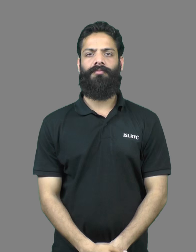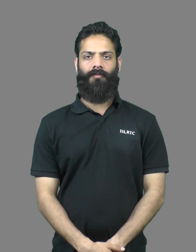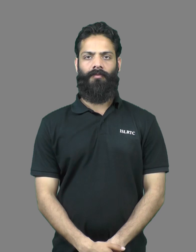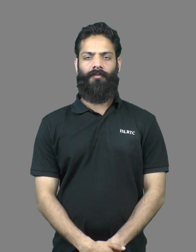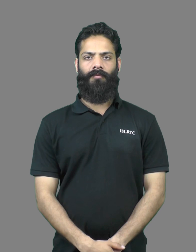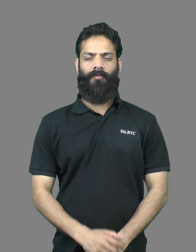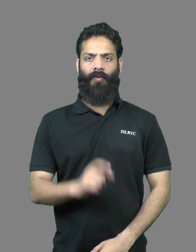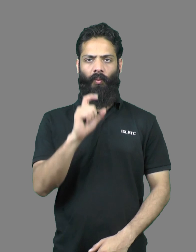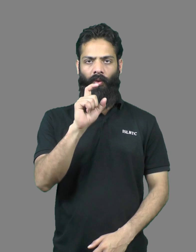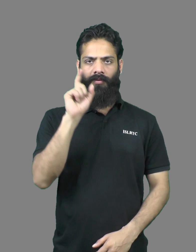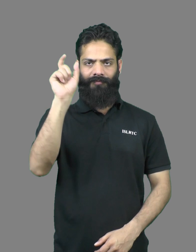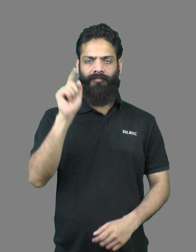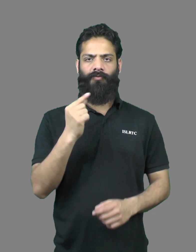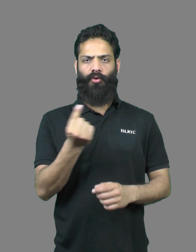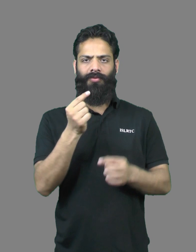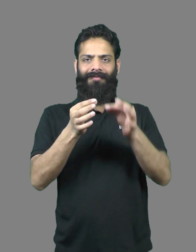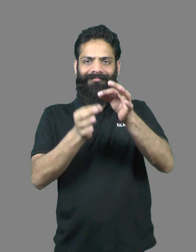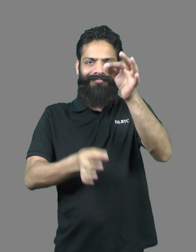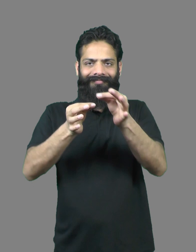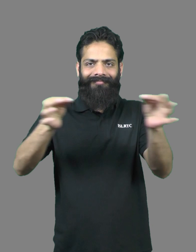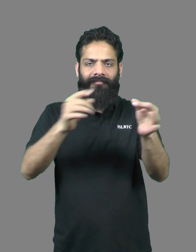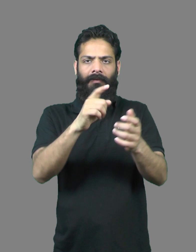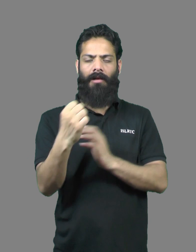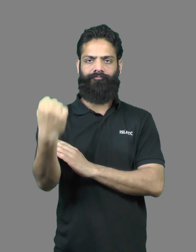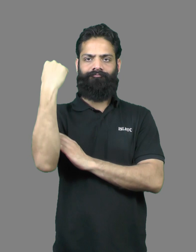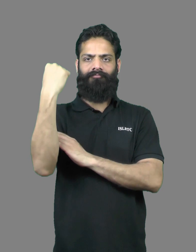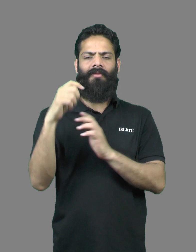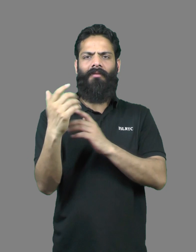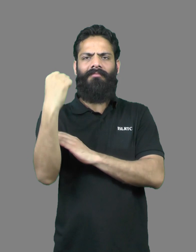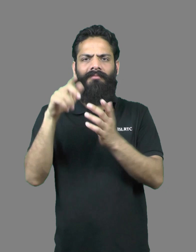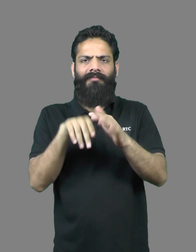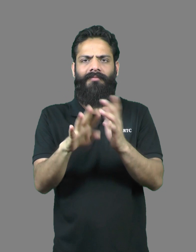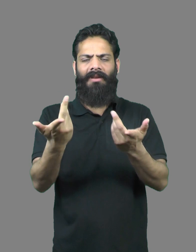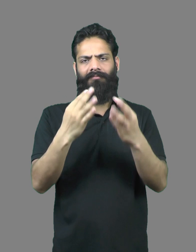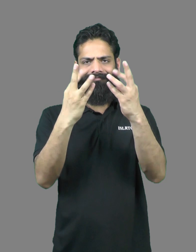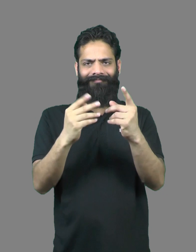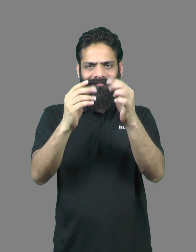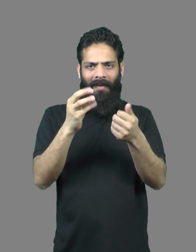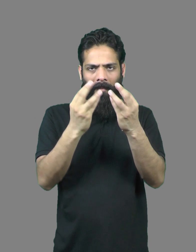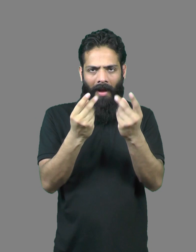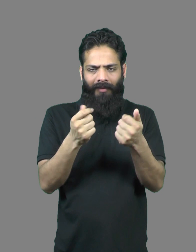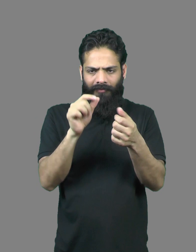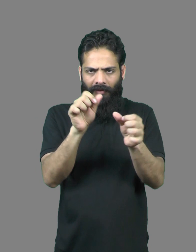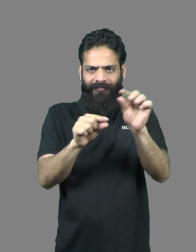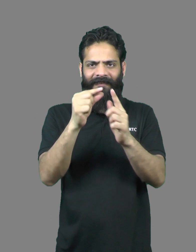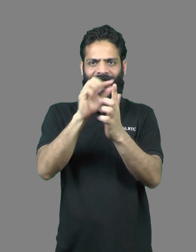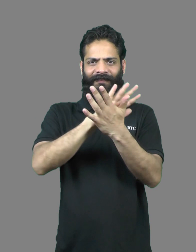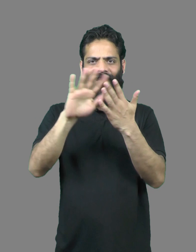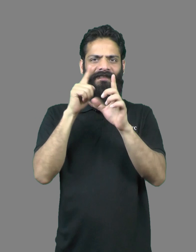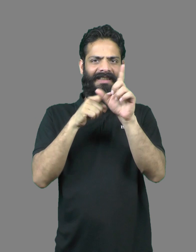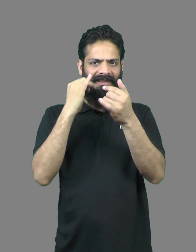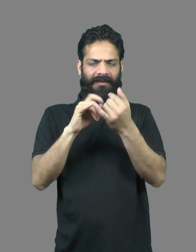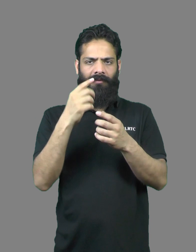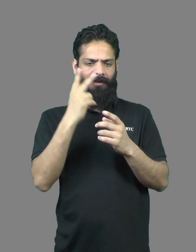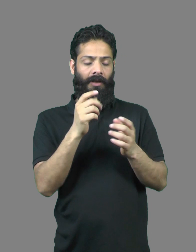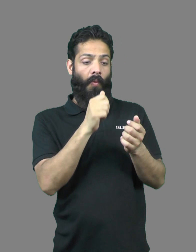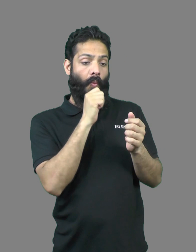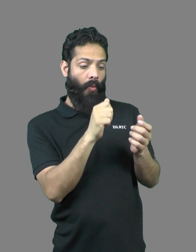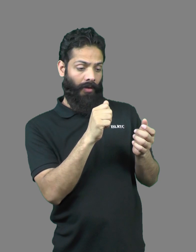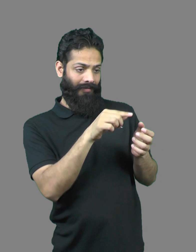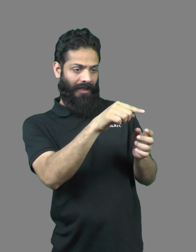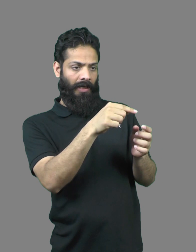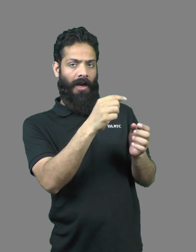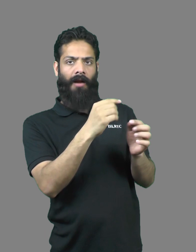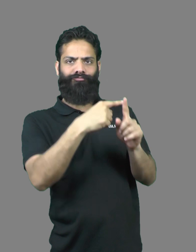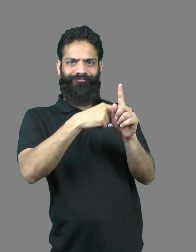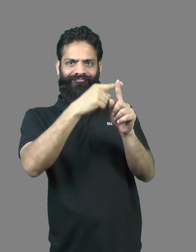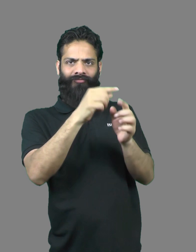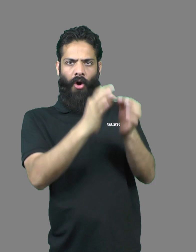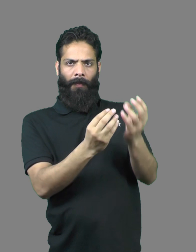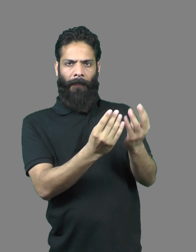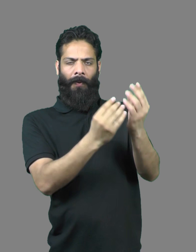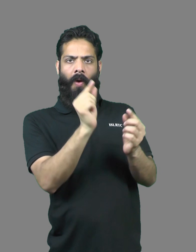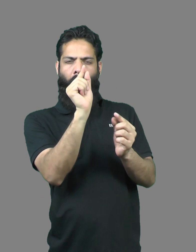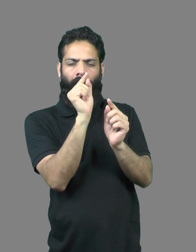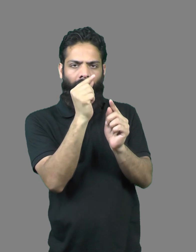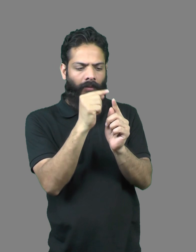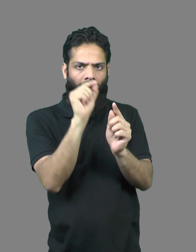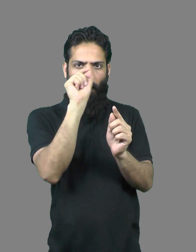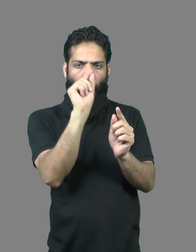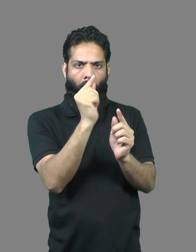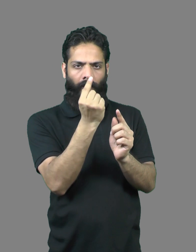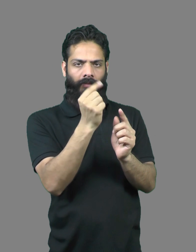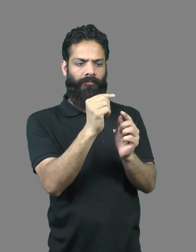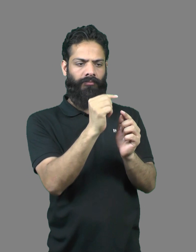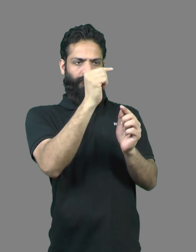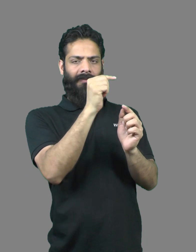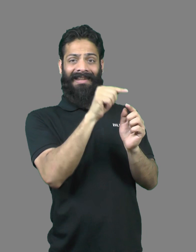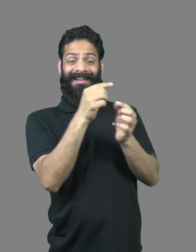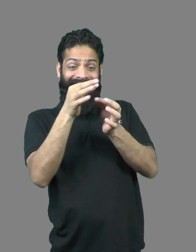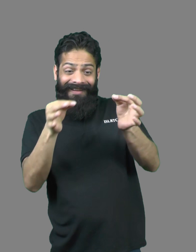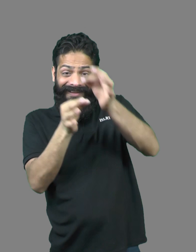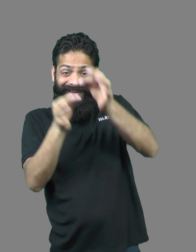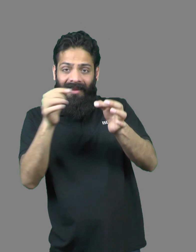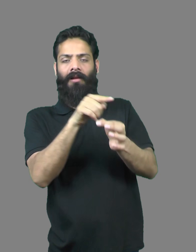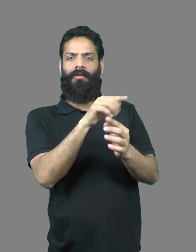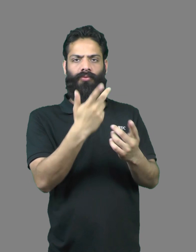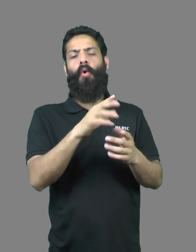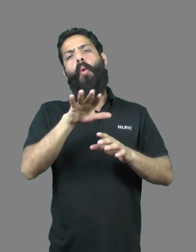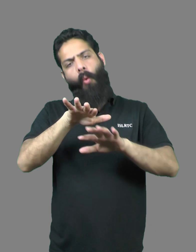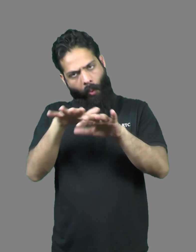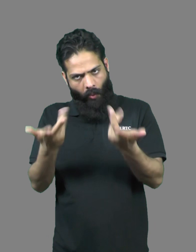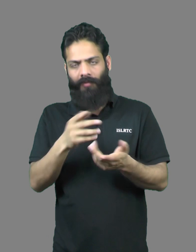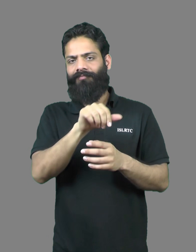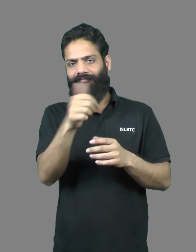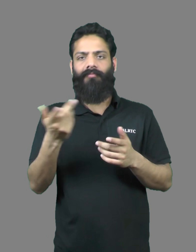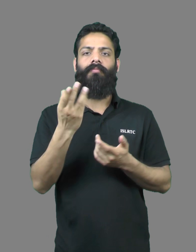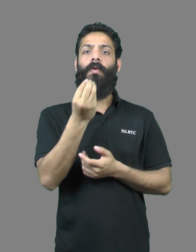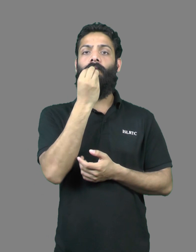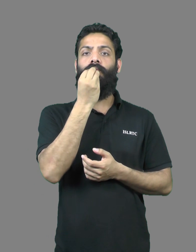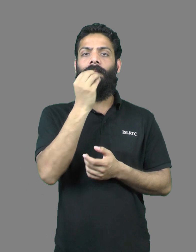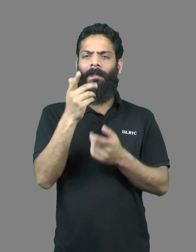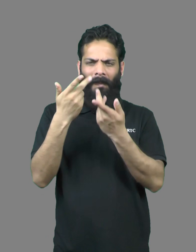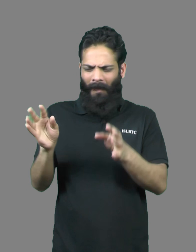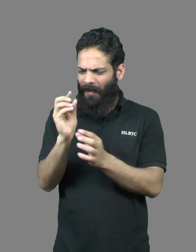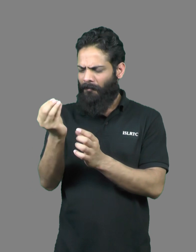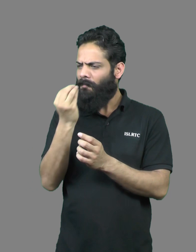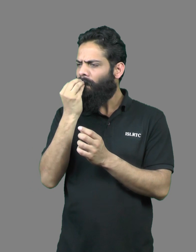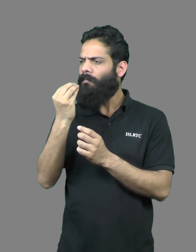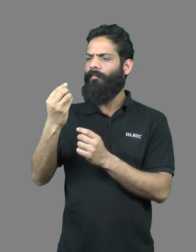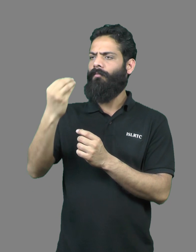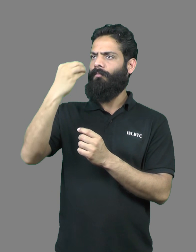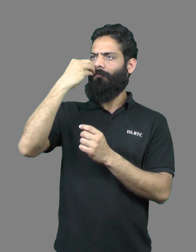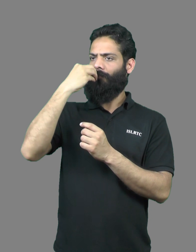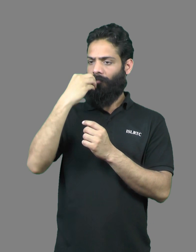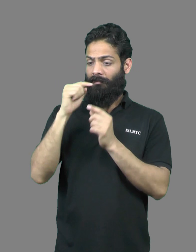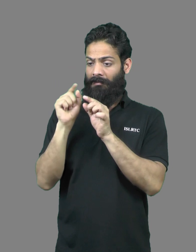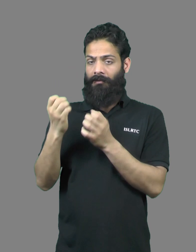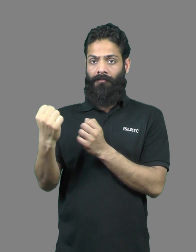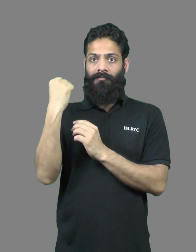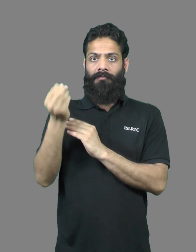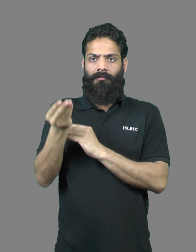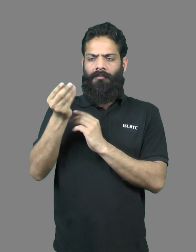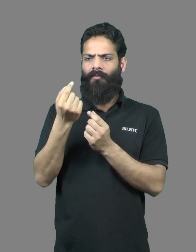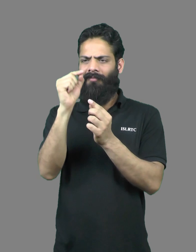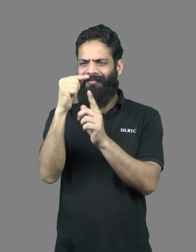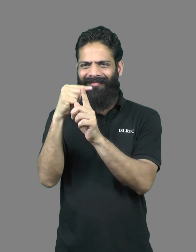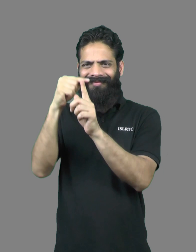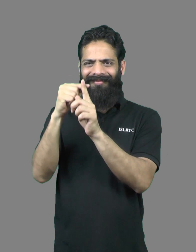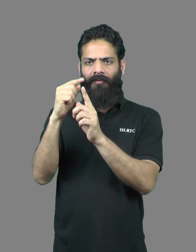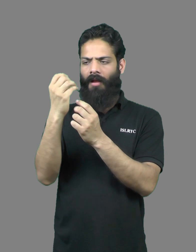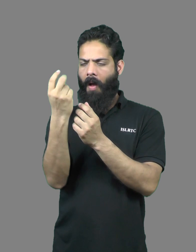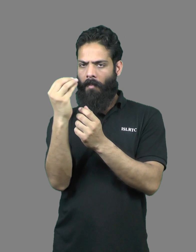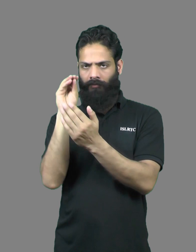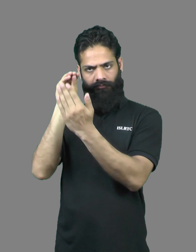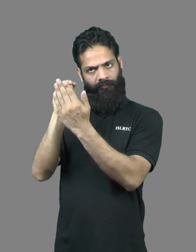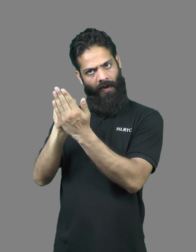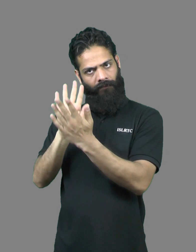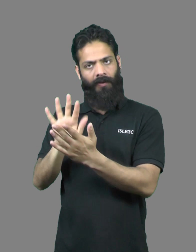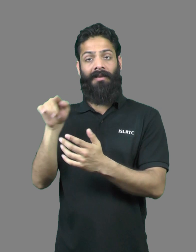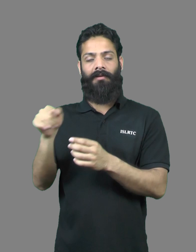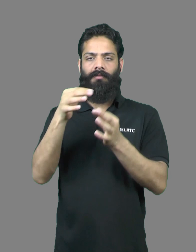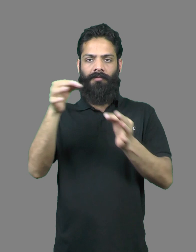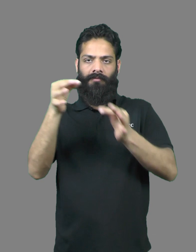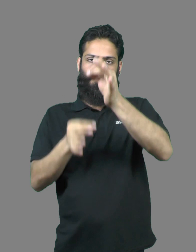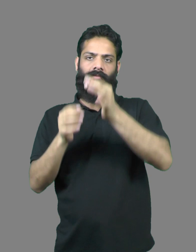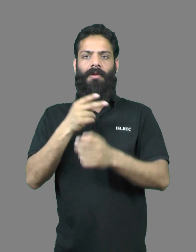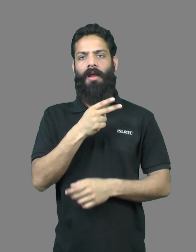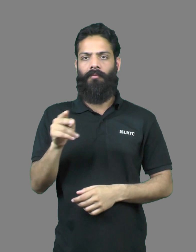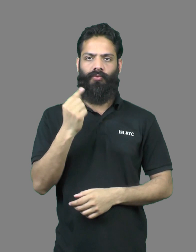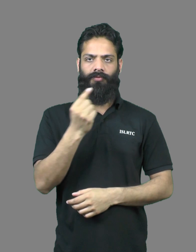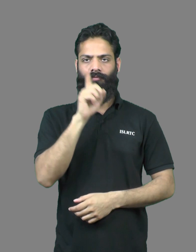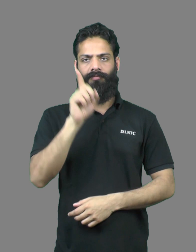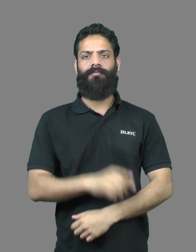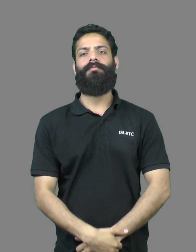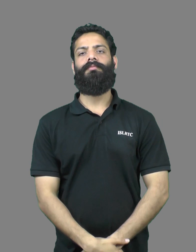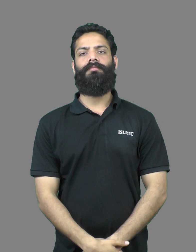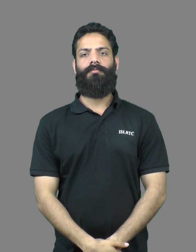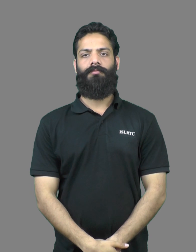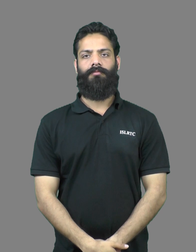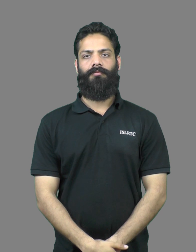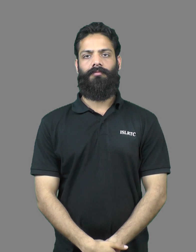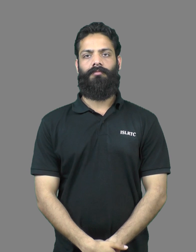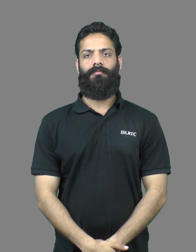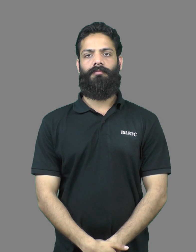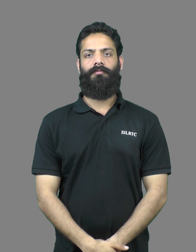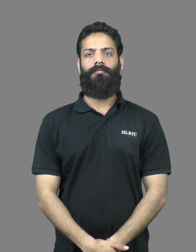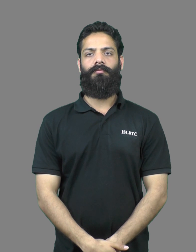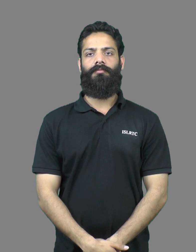Calorie